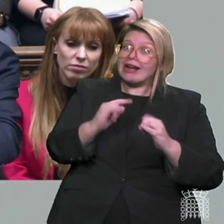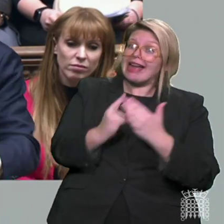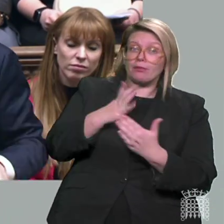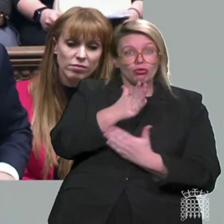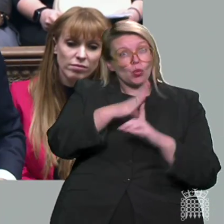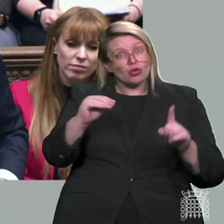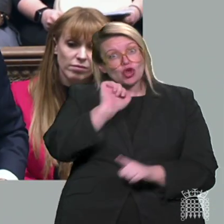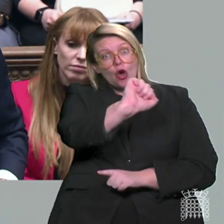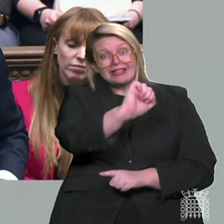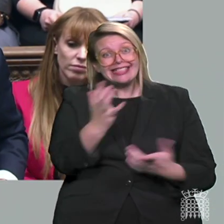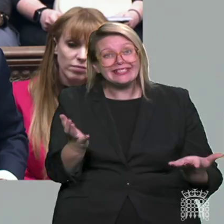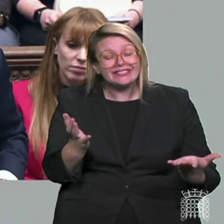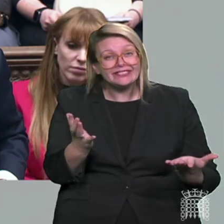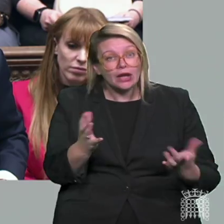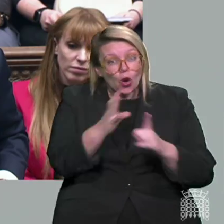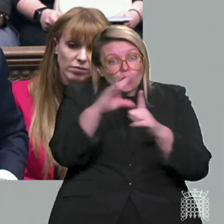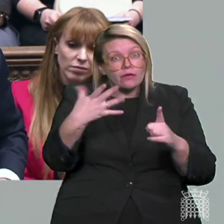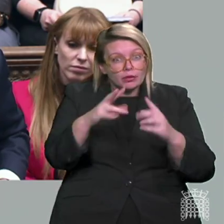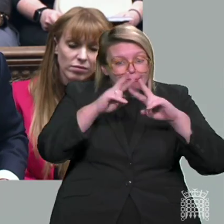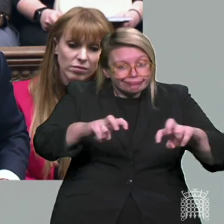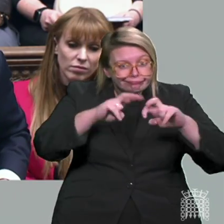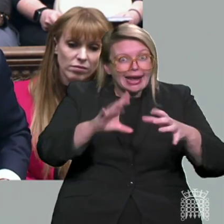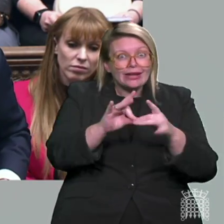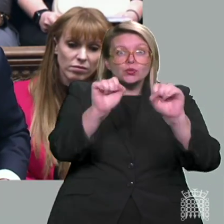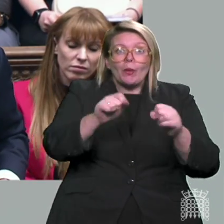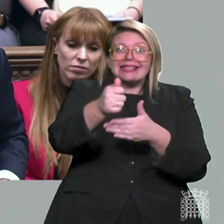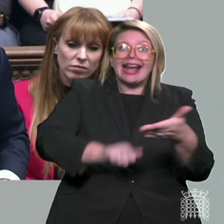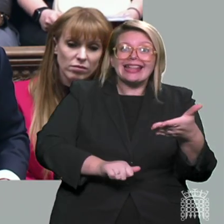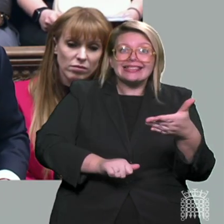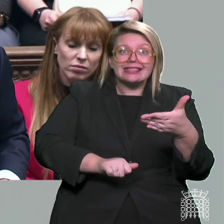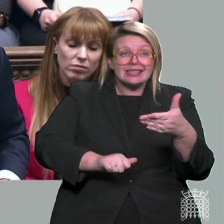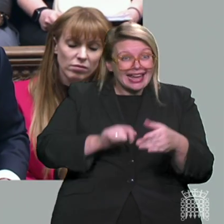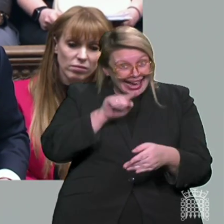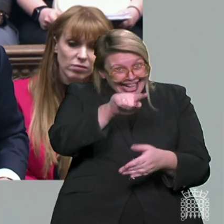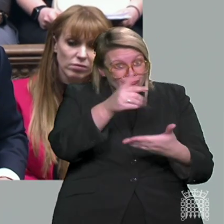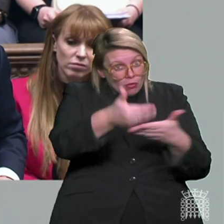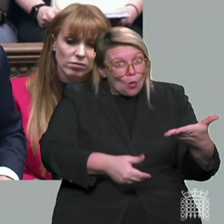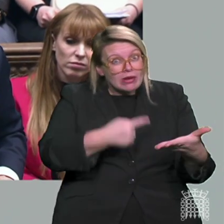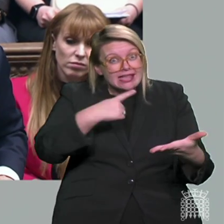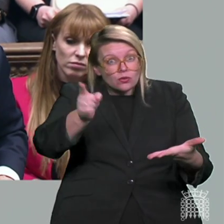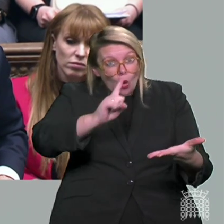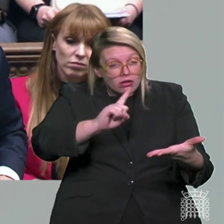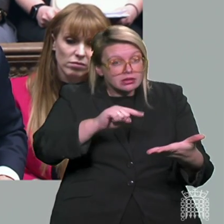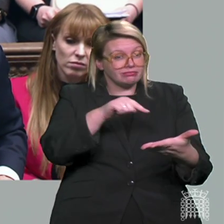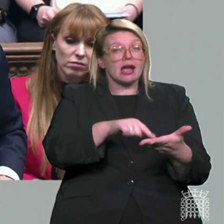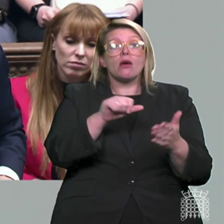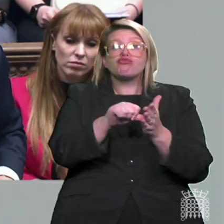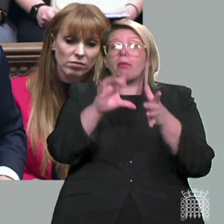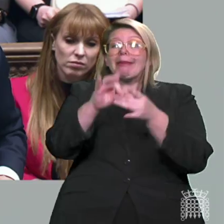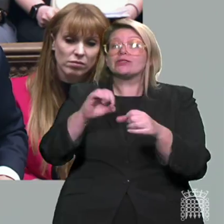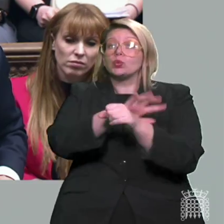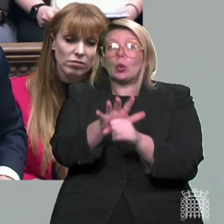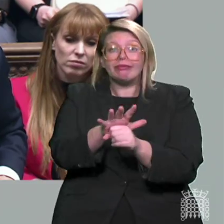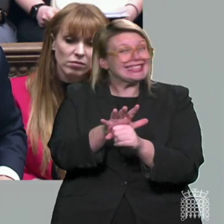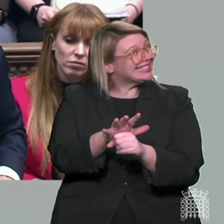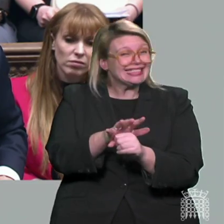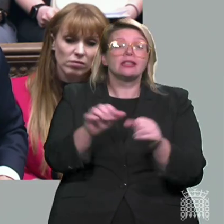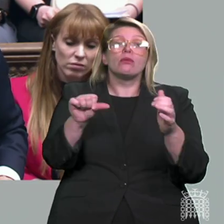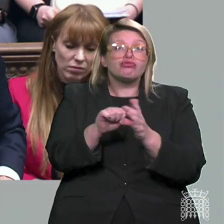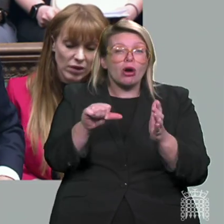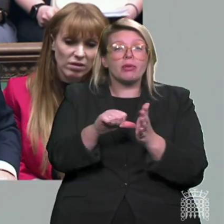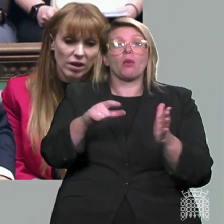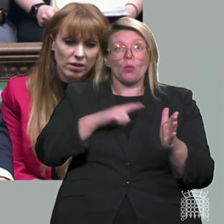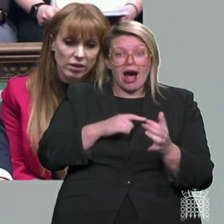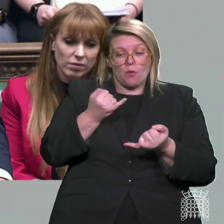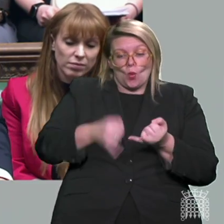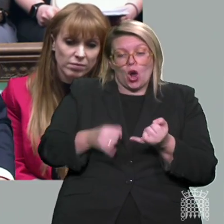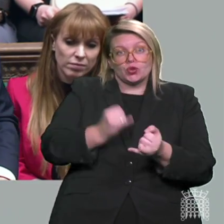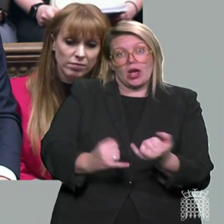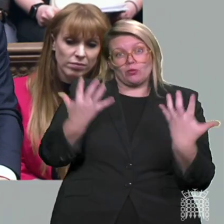The Prime Minister’s Government commissioned a report on waiting times. He knows this: his own report says that this is not a covid problem; it is 10 years of managed decline.